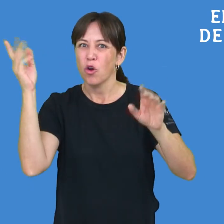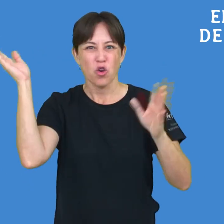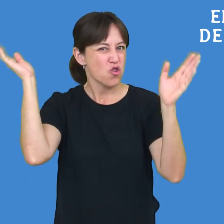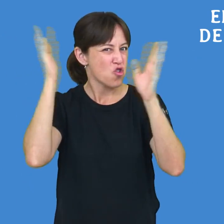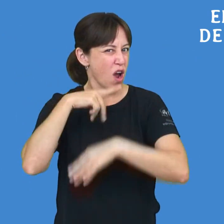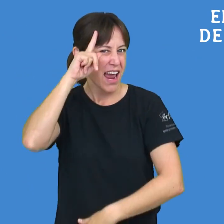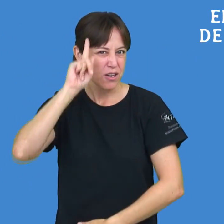haber no